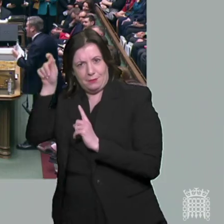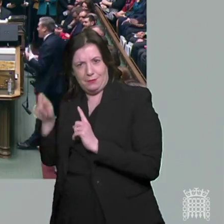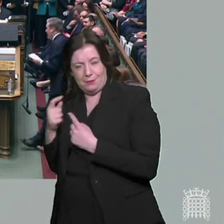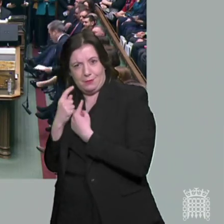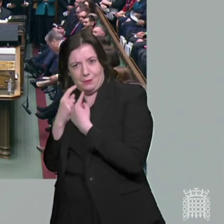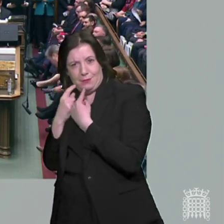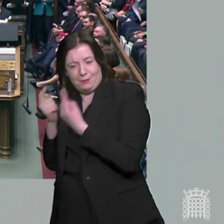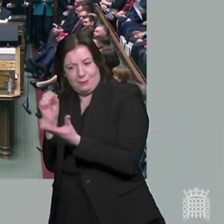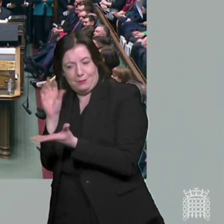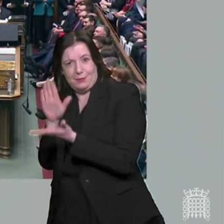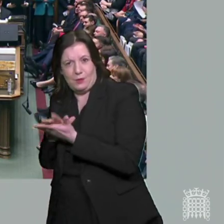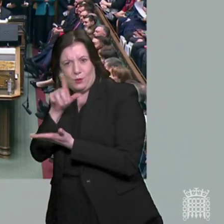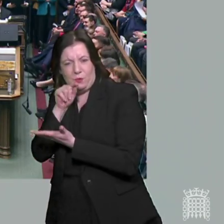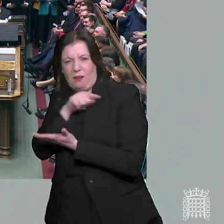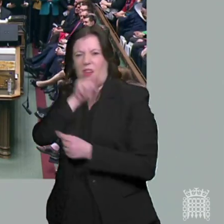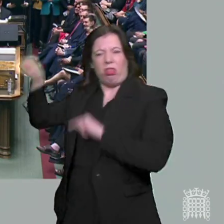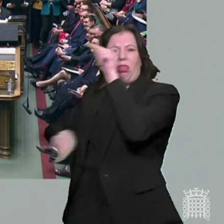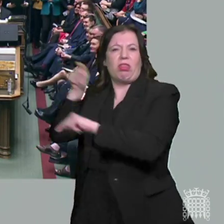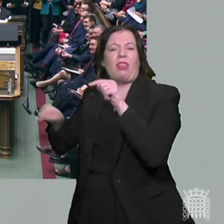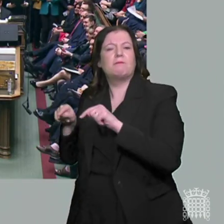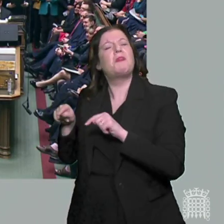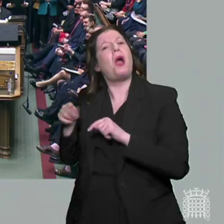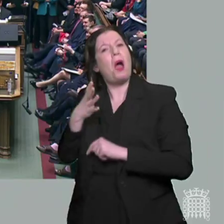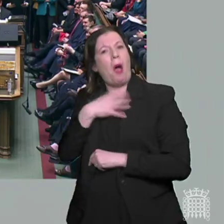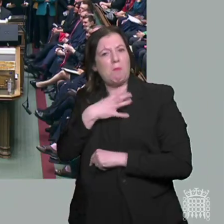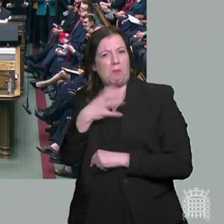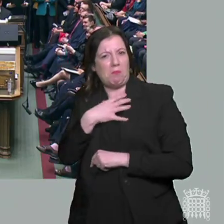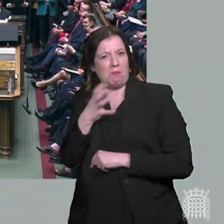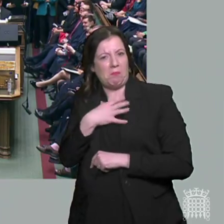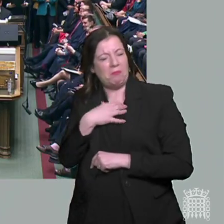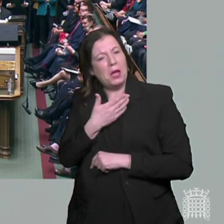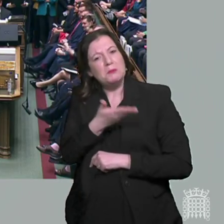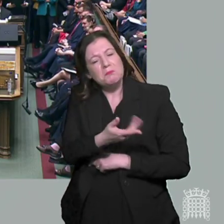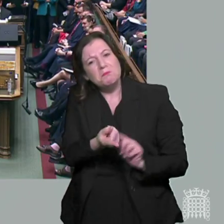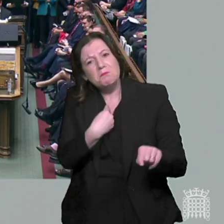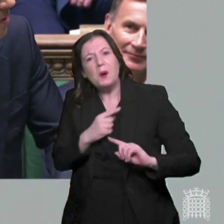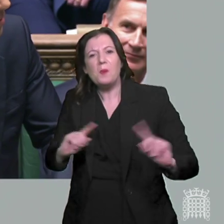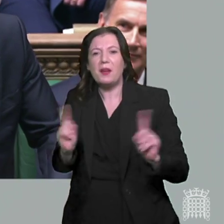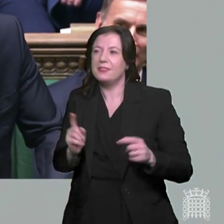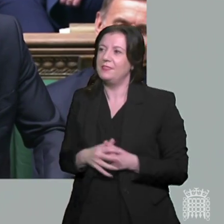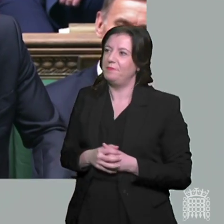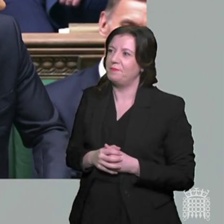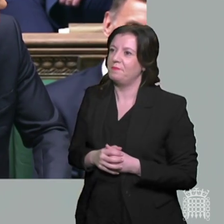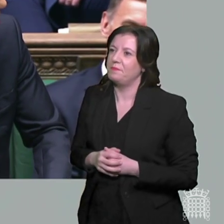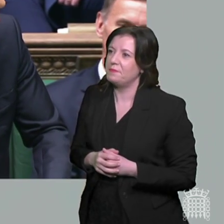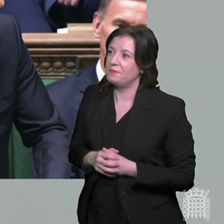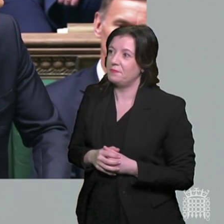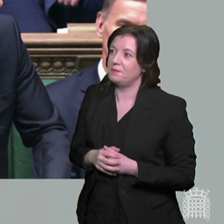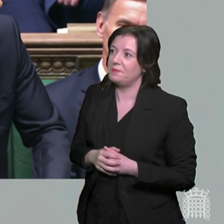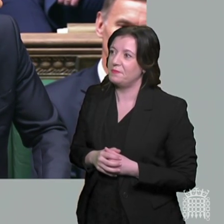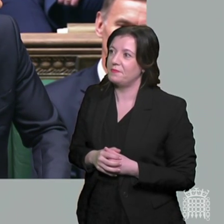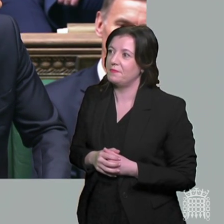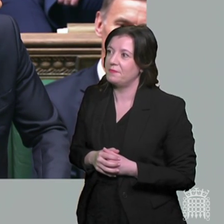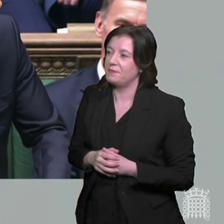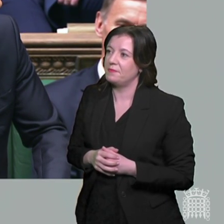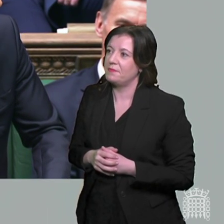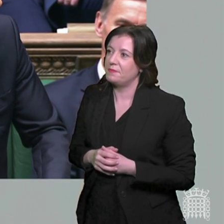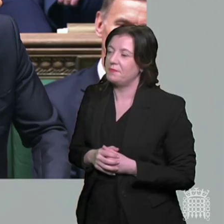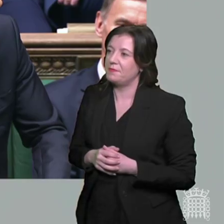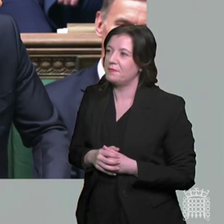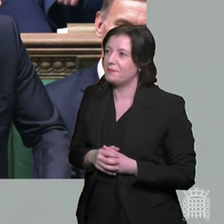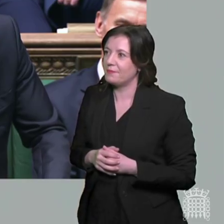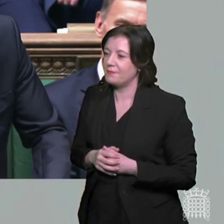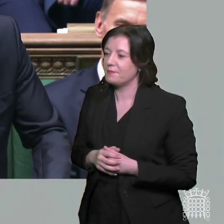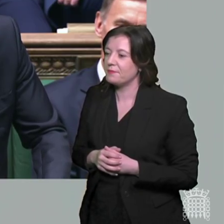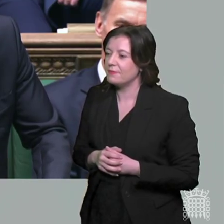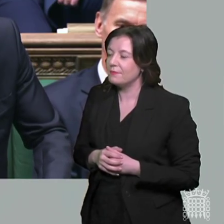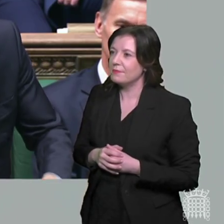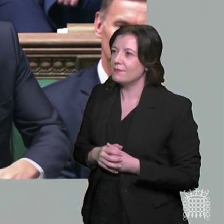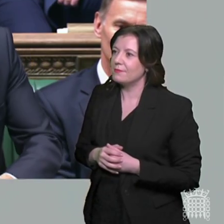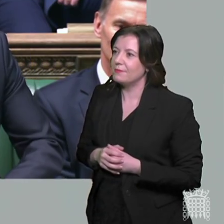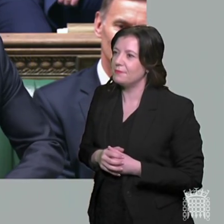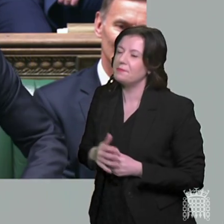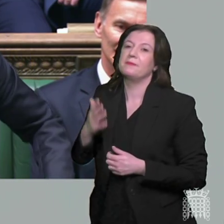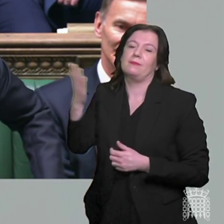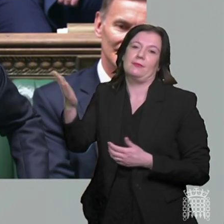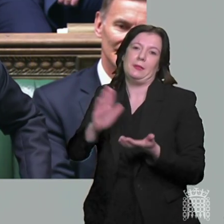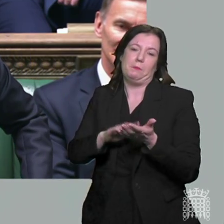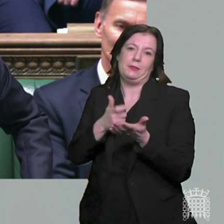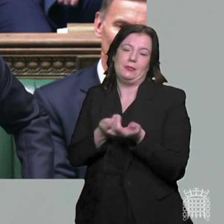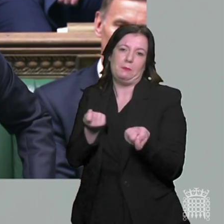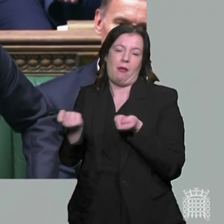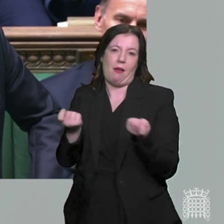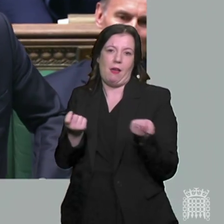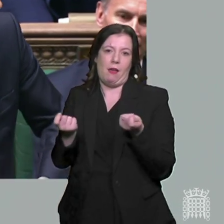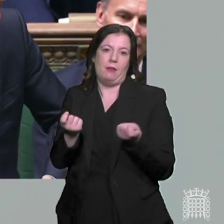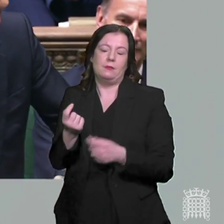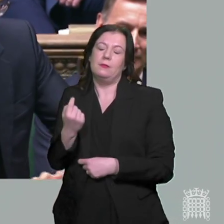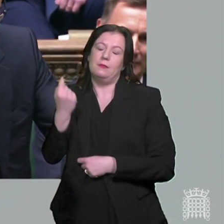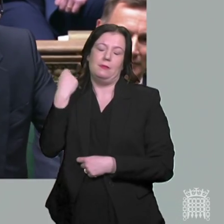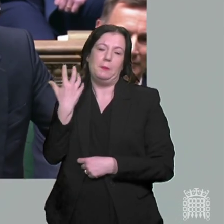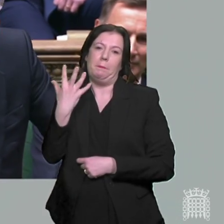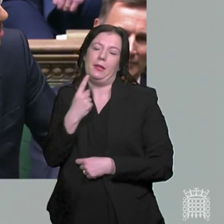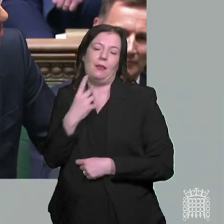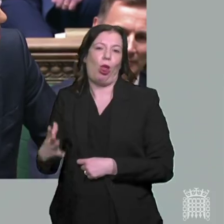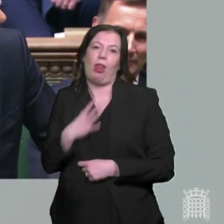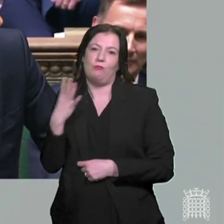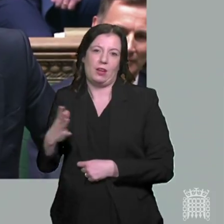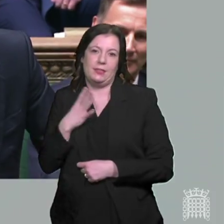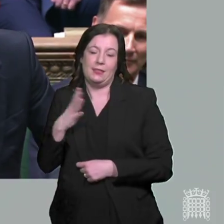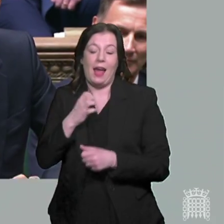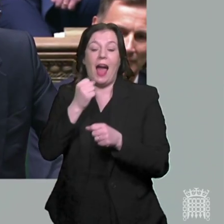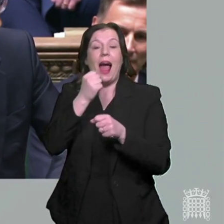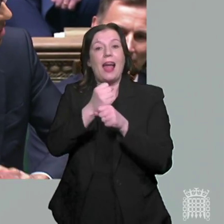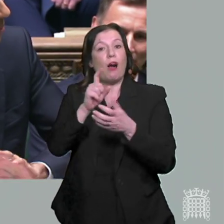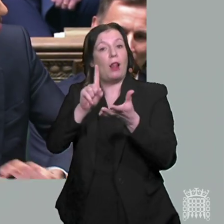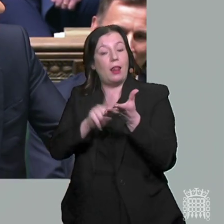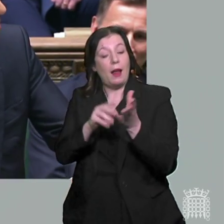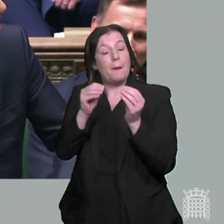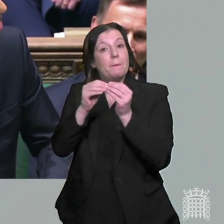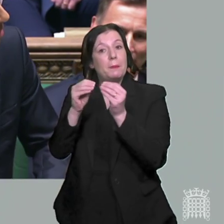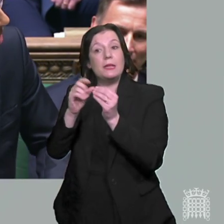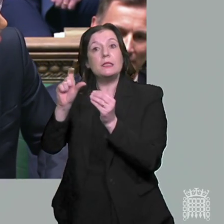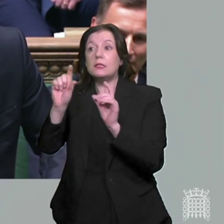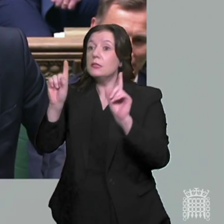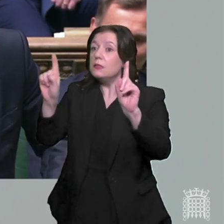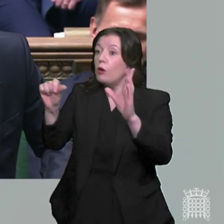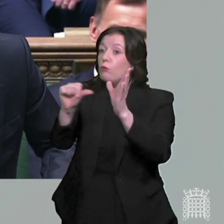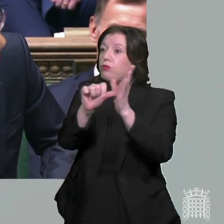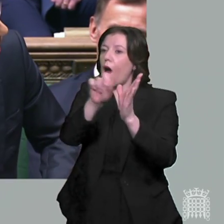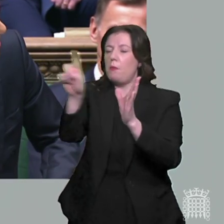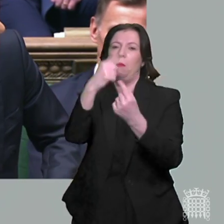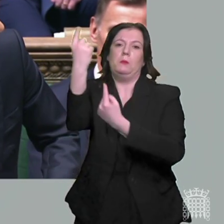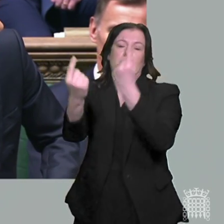As I said at the time, the issues between Gary Lineker and the BBC were for them to resolve.